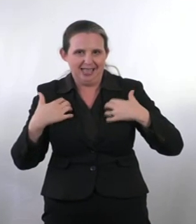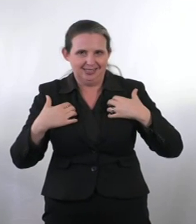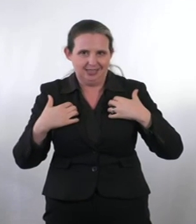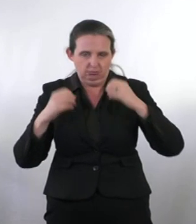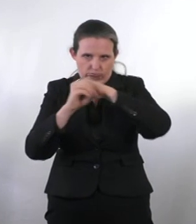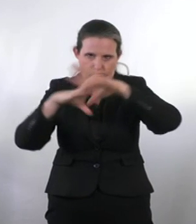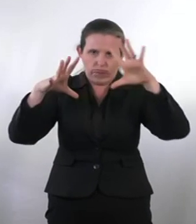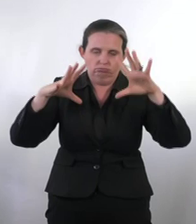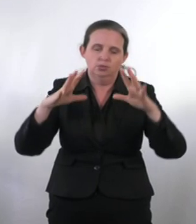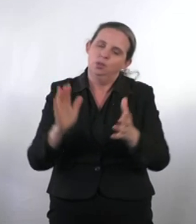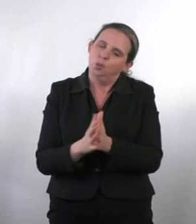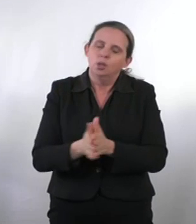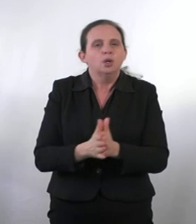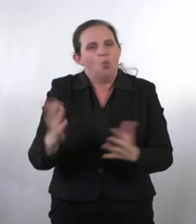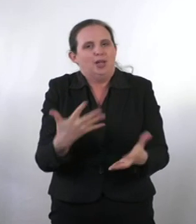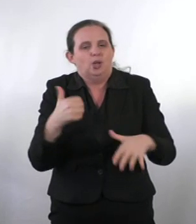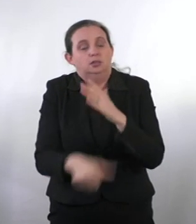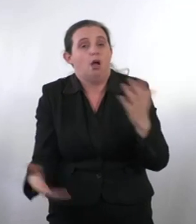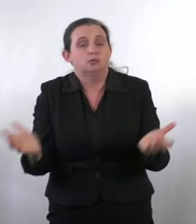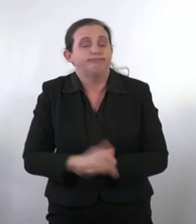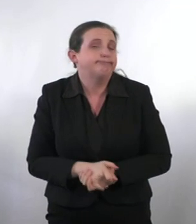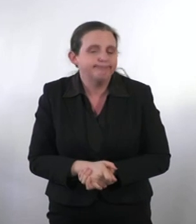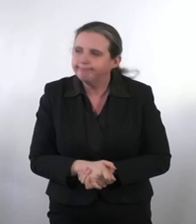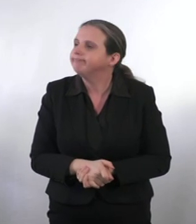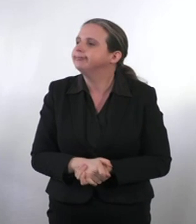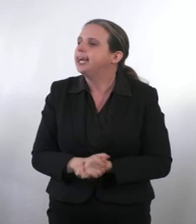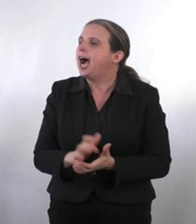Where do I start on this one?